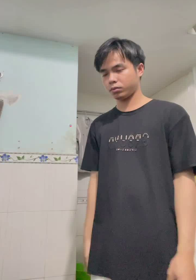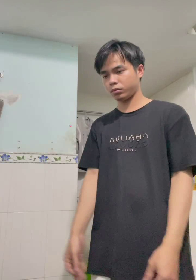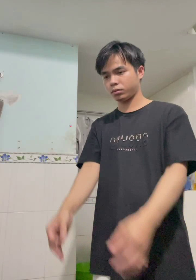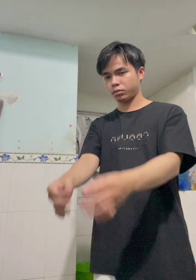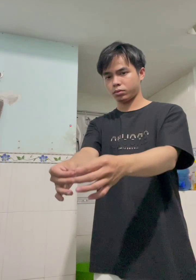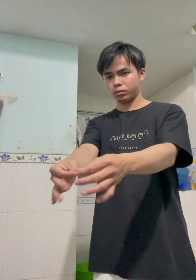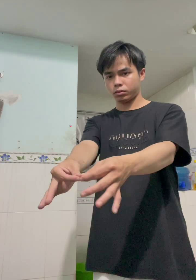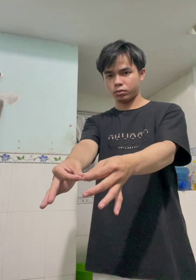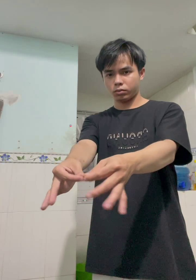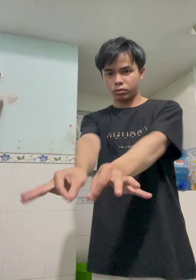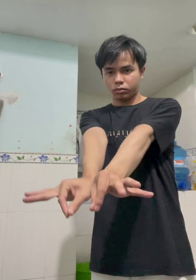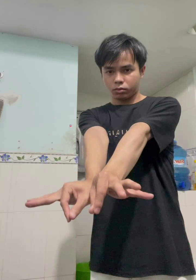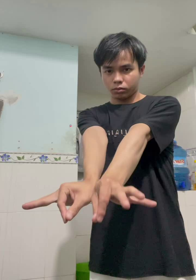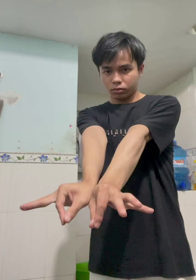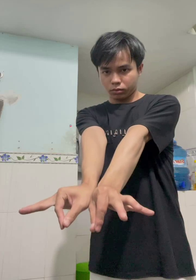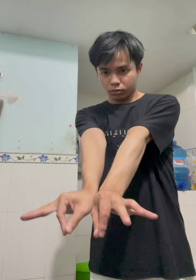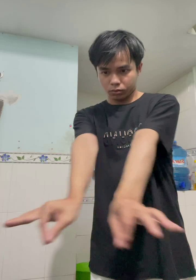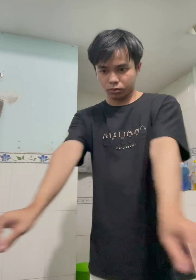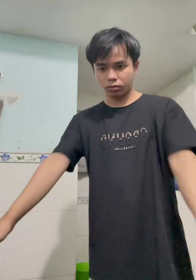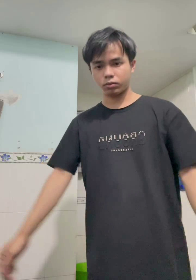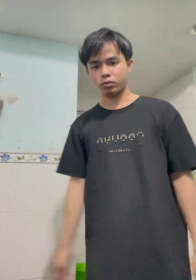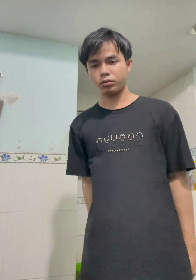cai gi